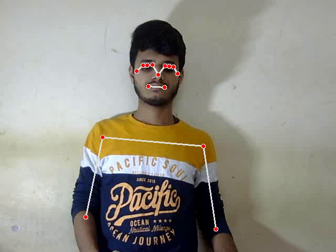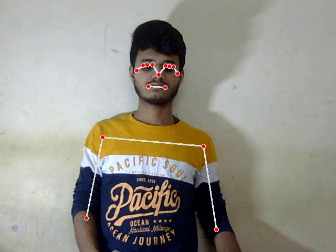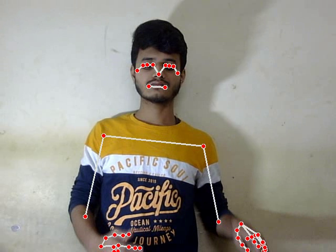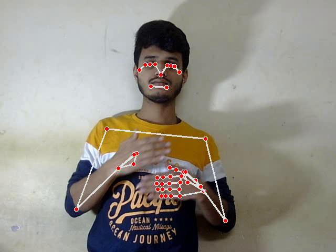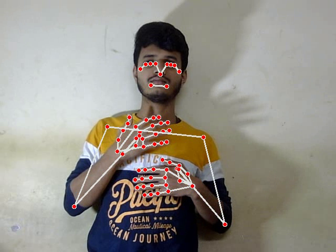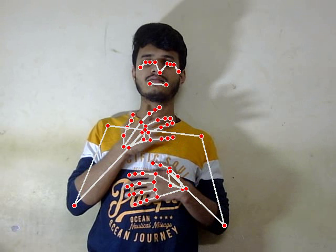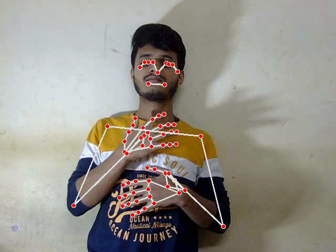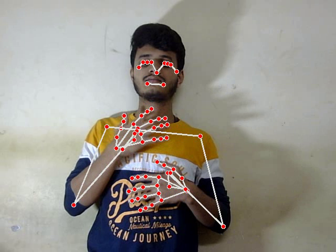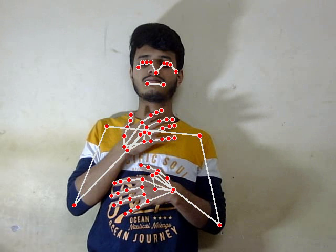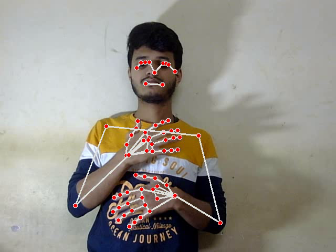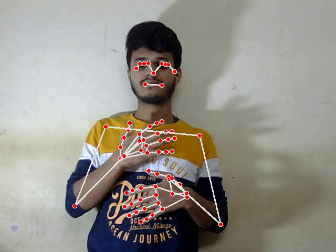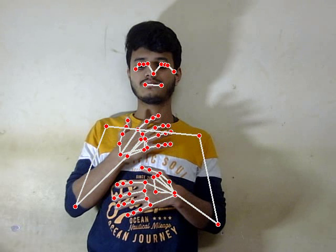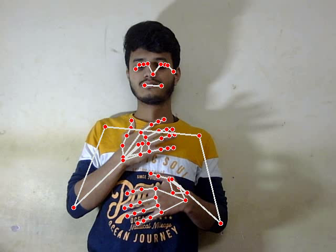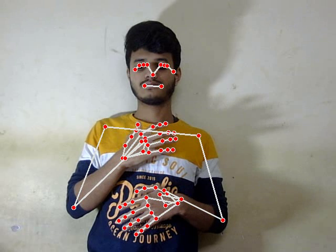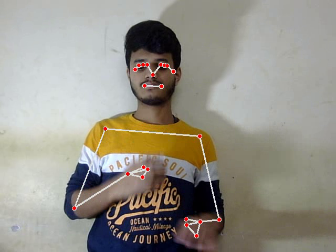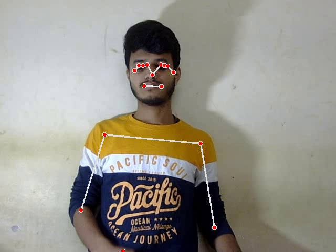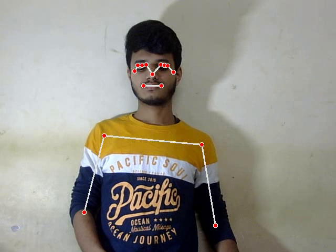happy